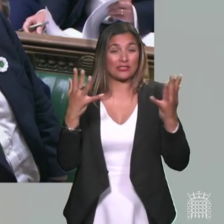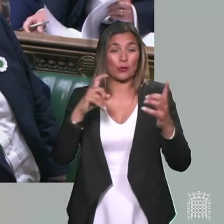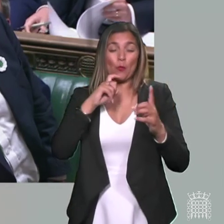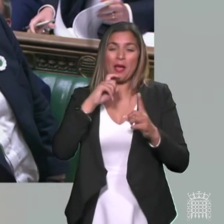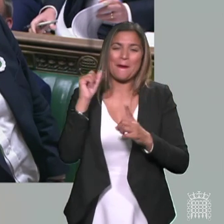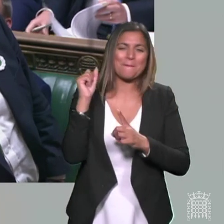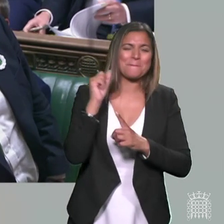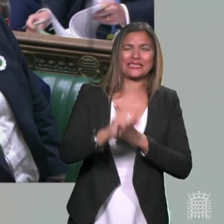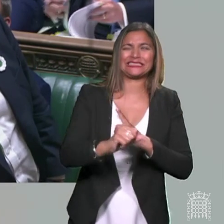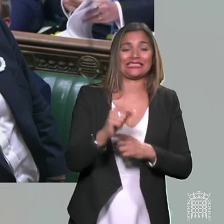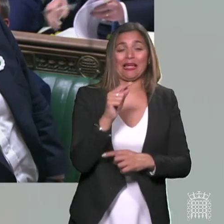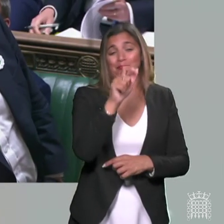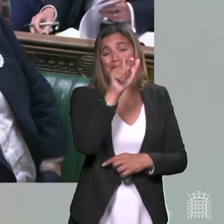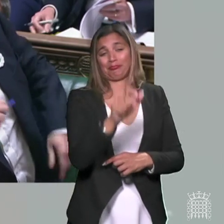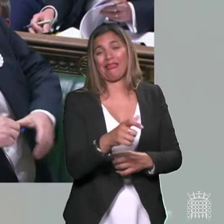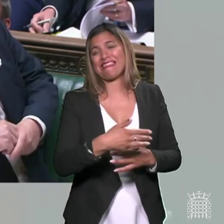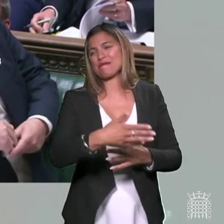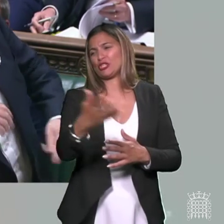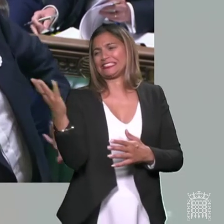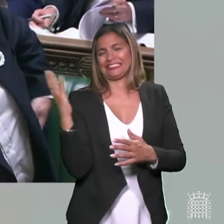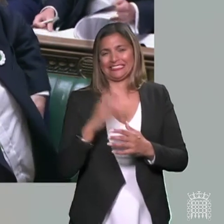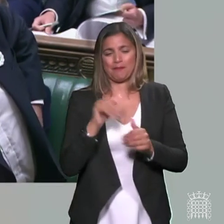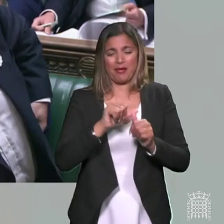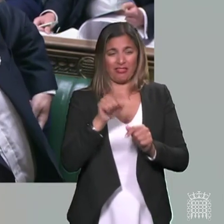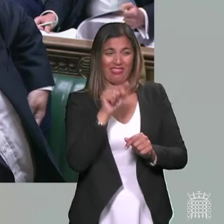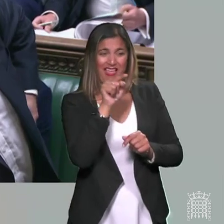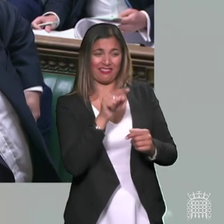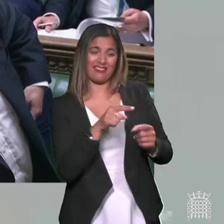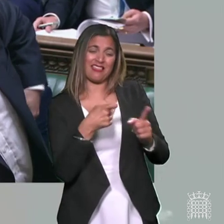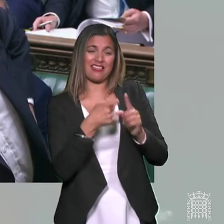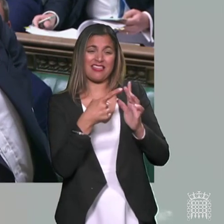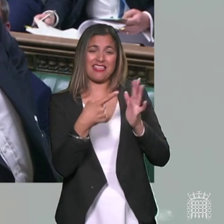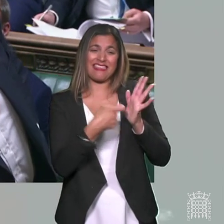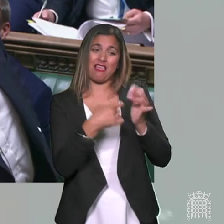Order. The furniture has to be repaired.